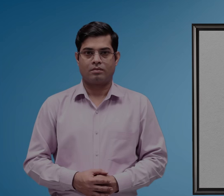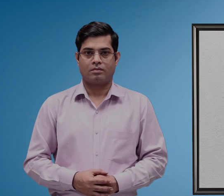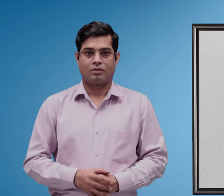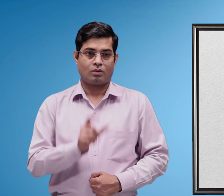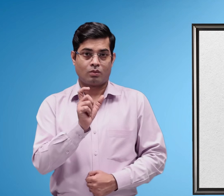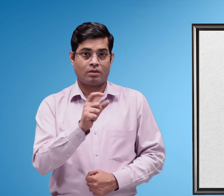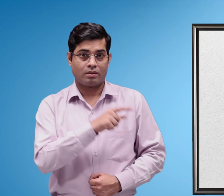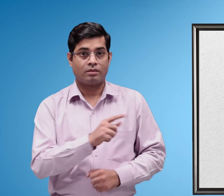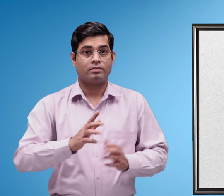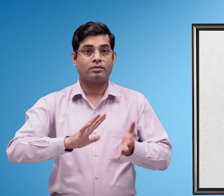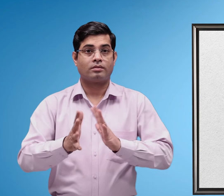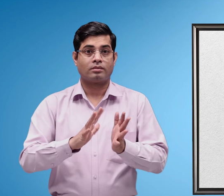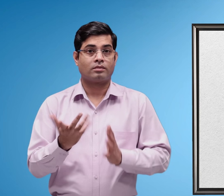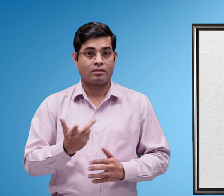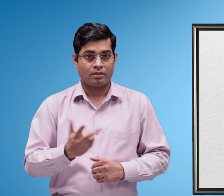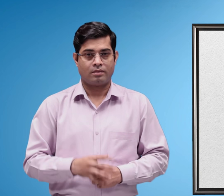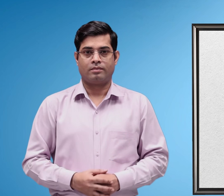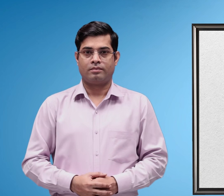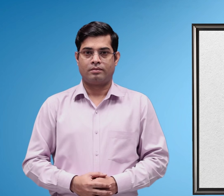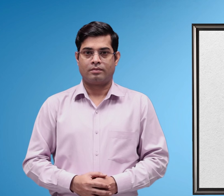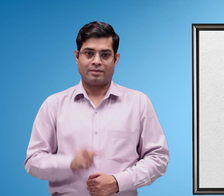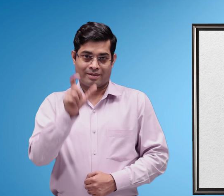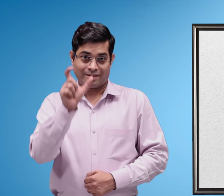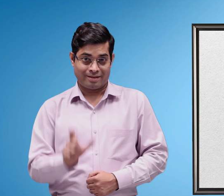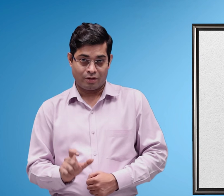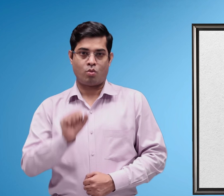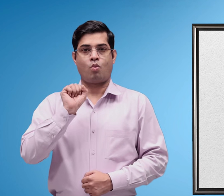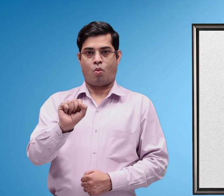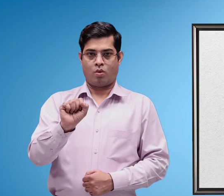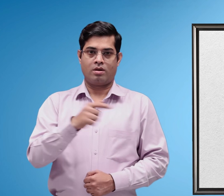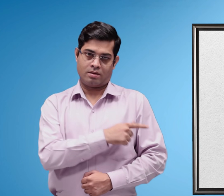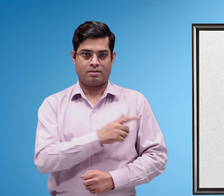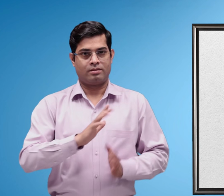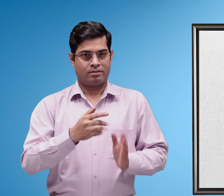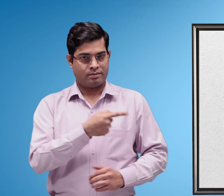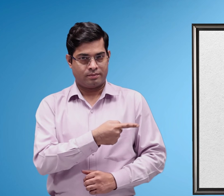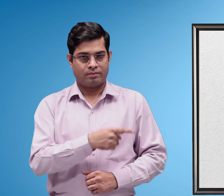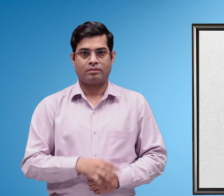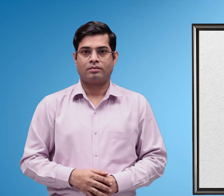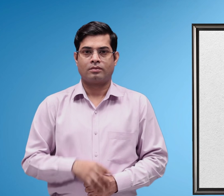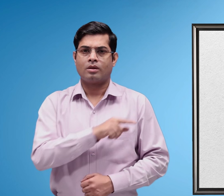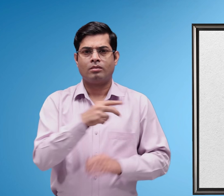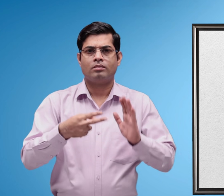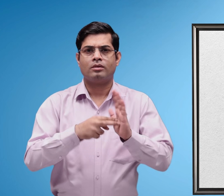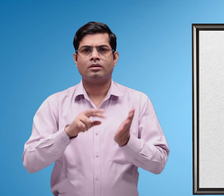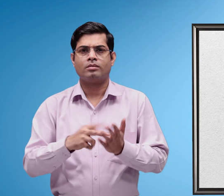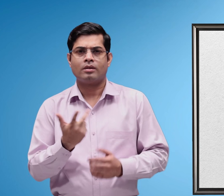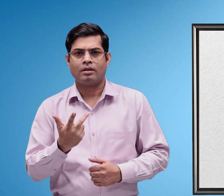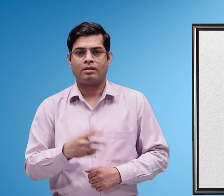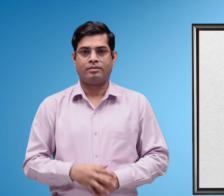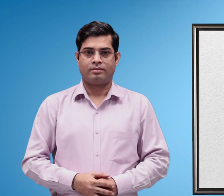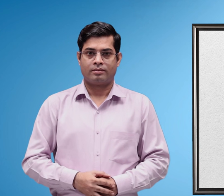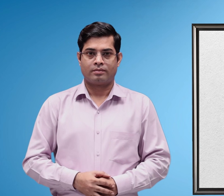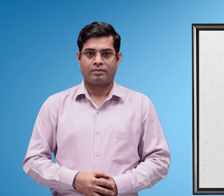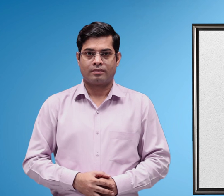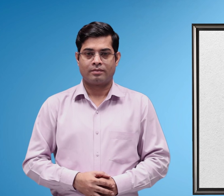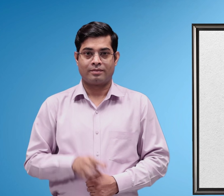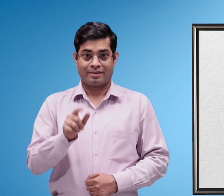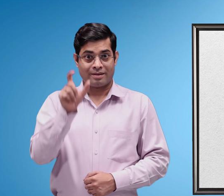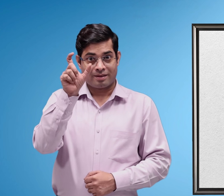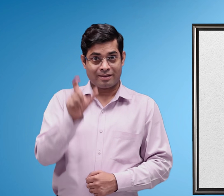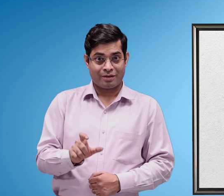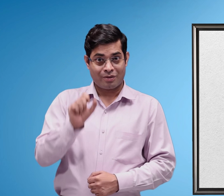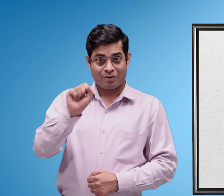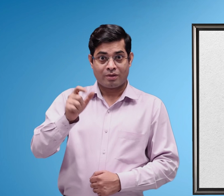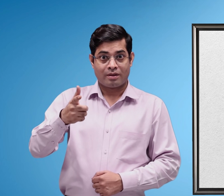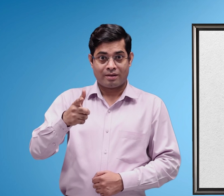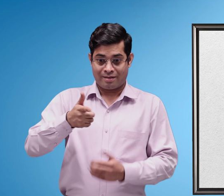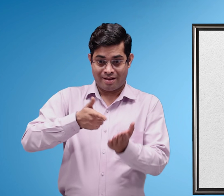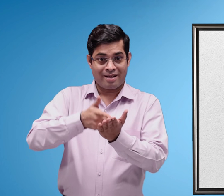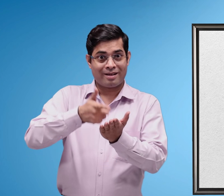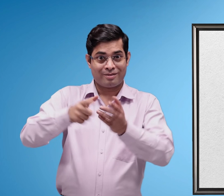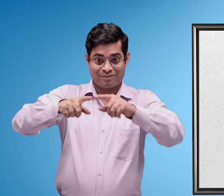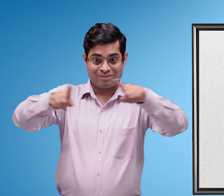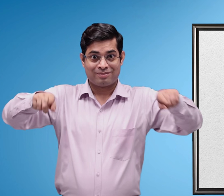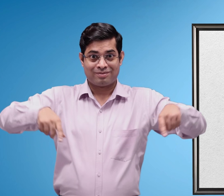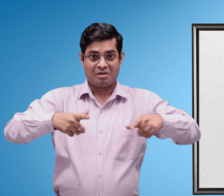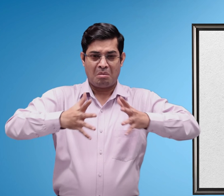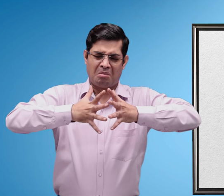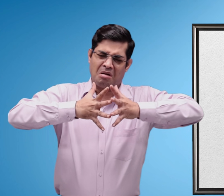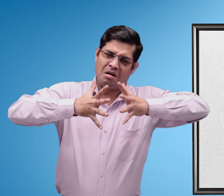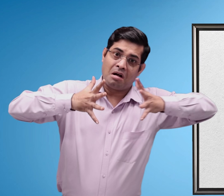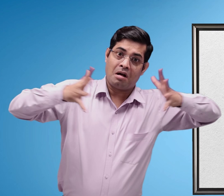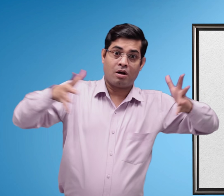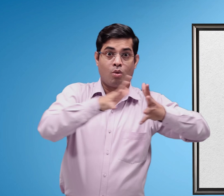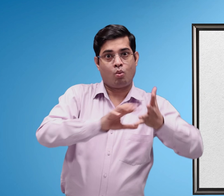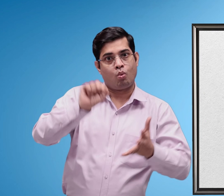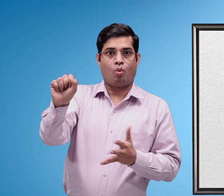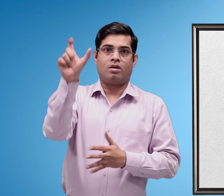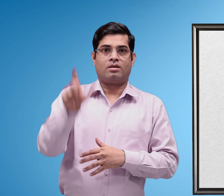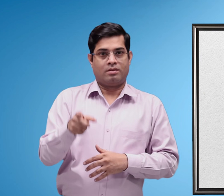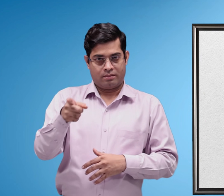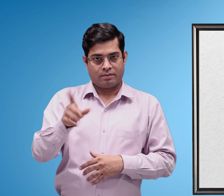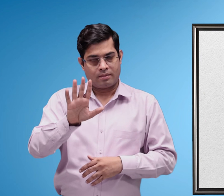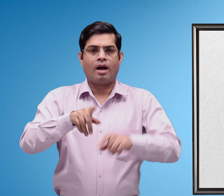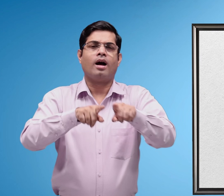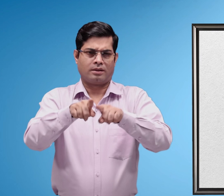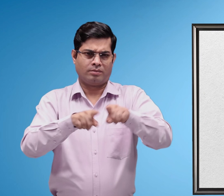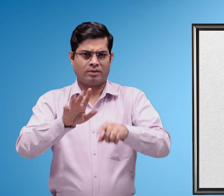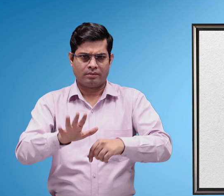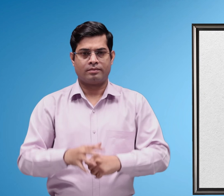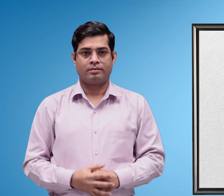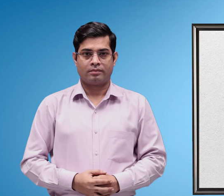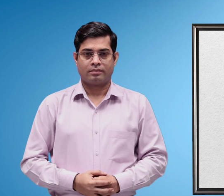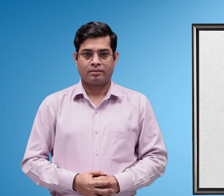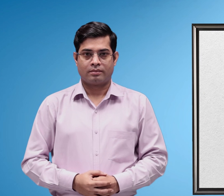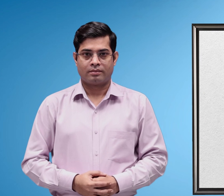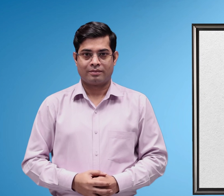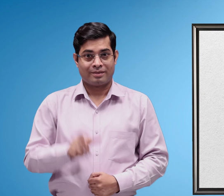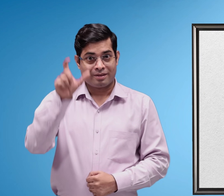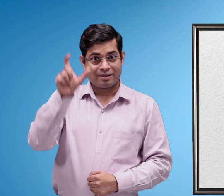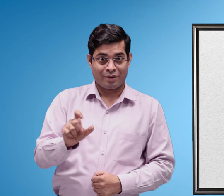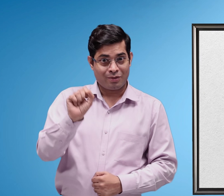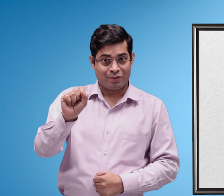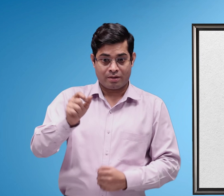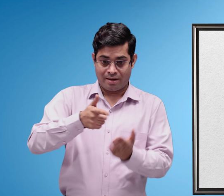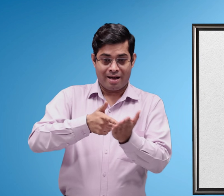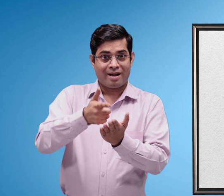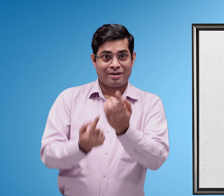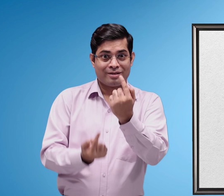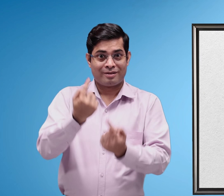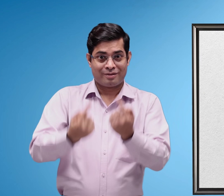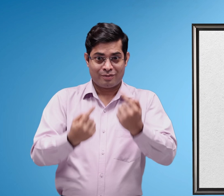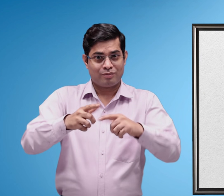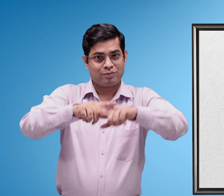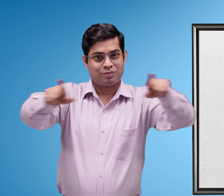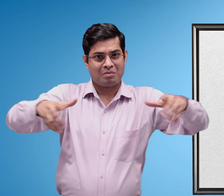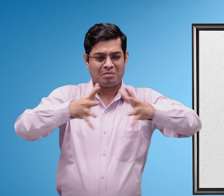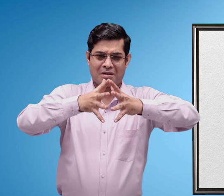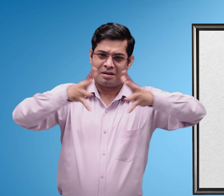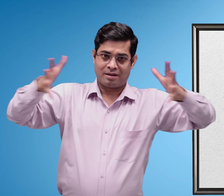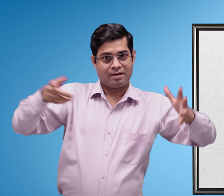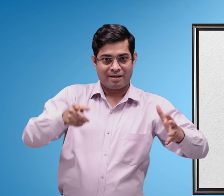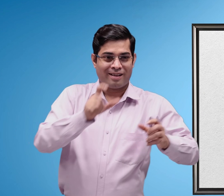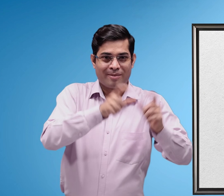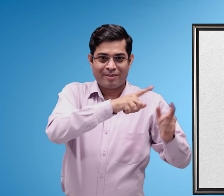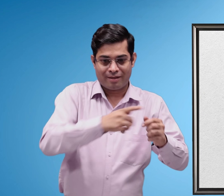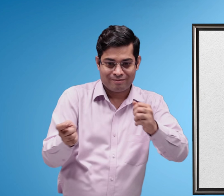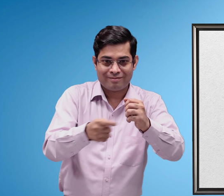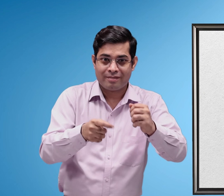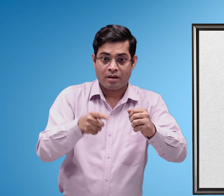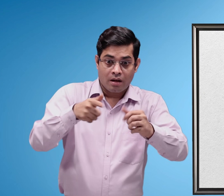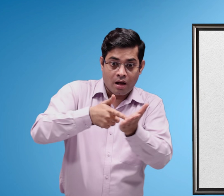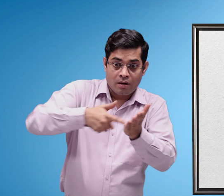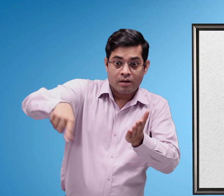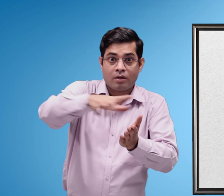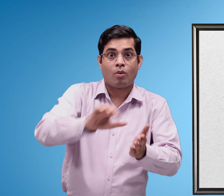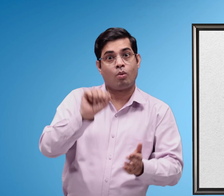landowner This sign means landowner. It refers to a person who owns a large amount of land. a landowner may own large areas of farming land.